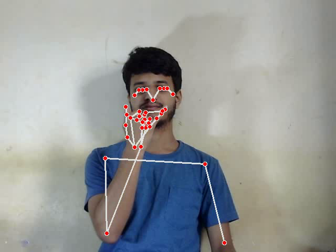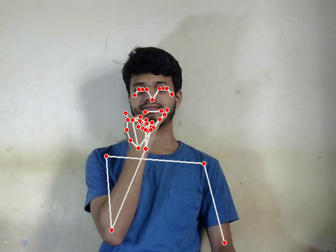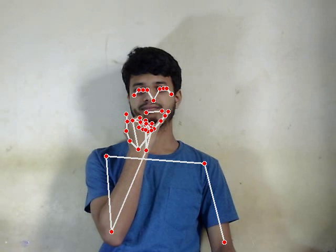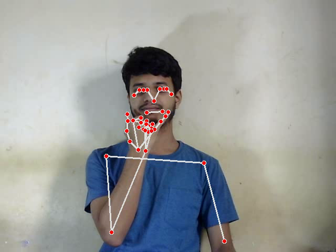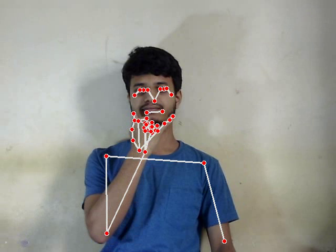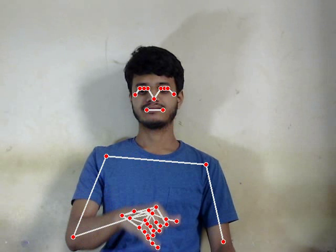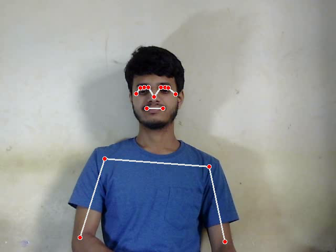wrong